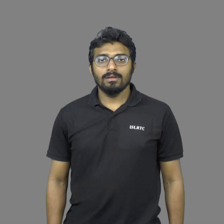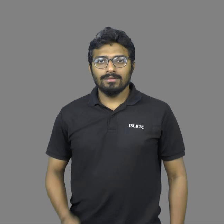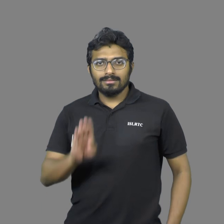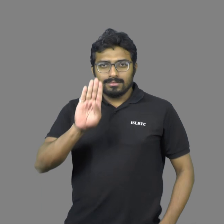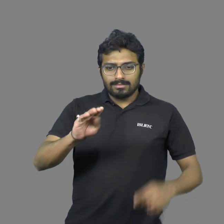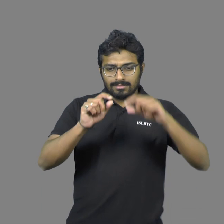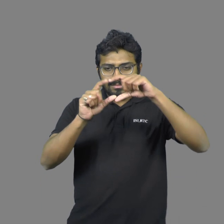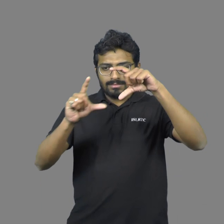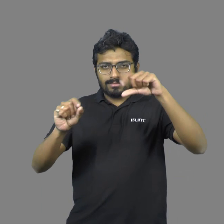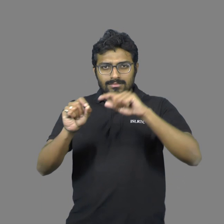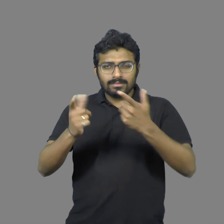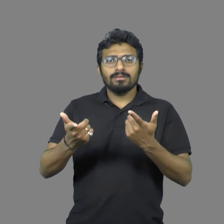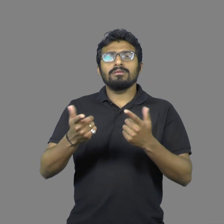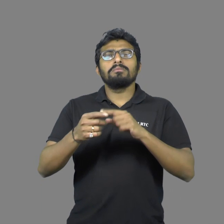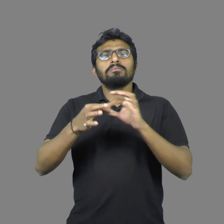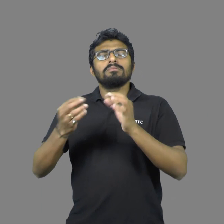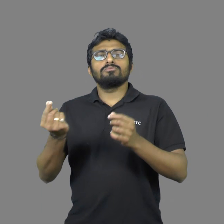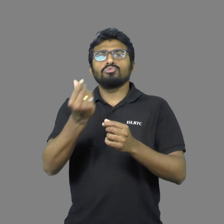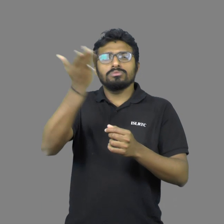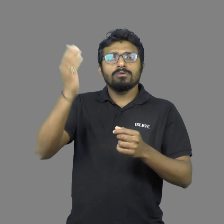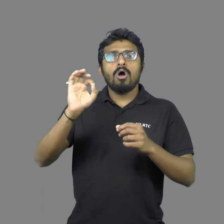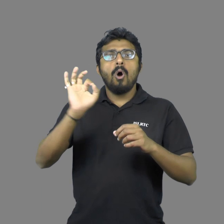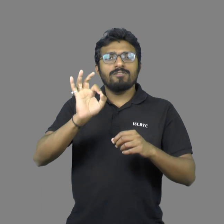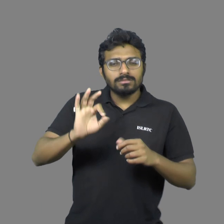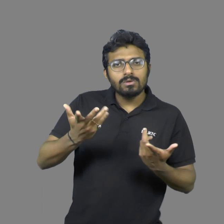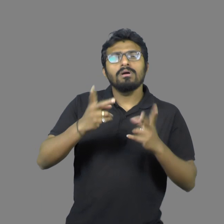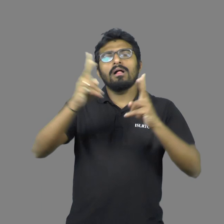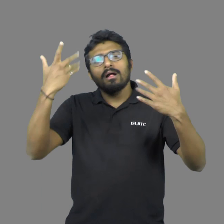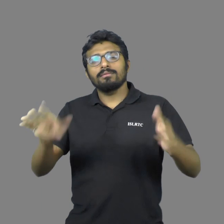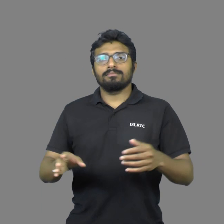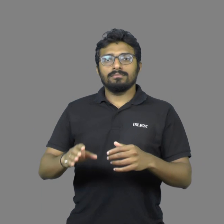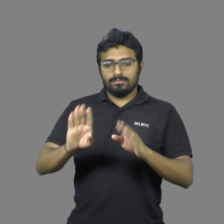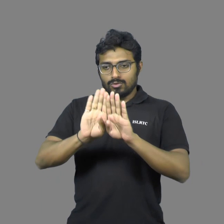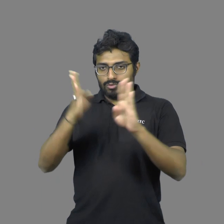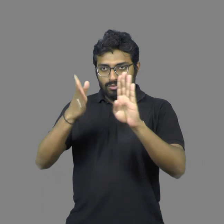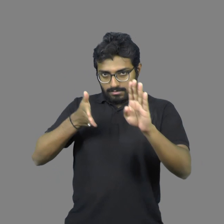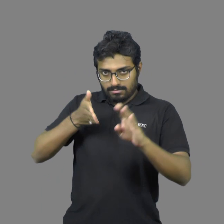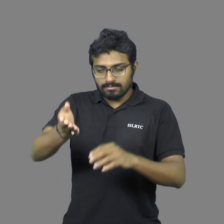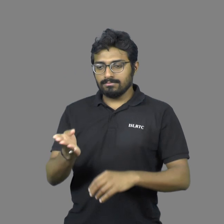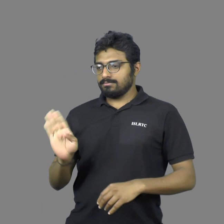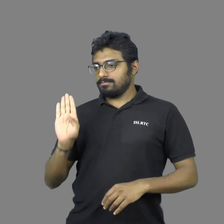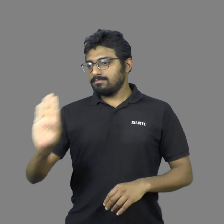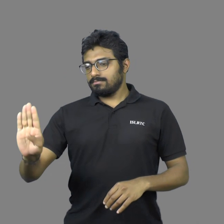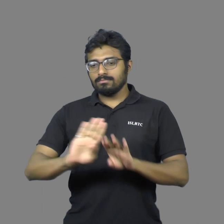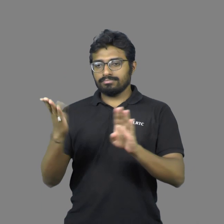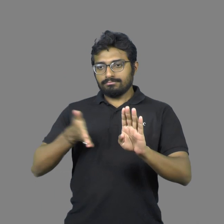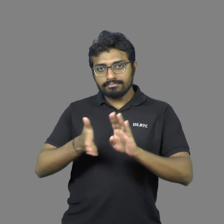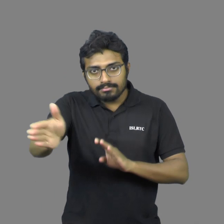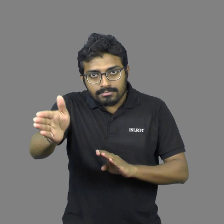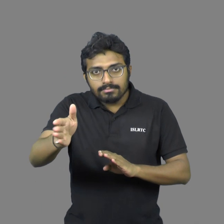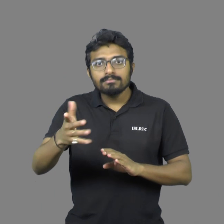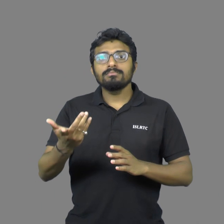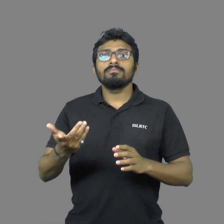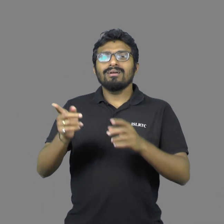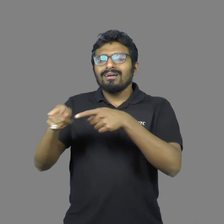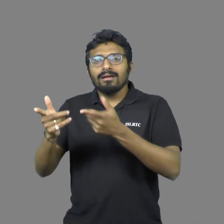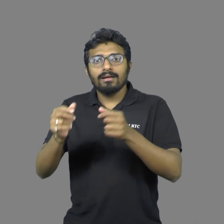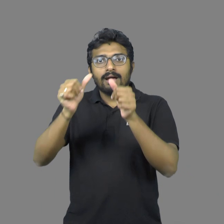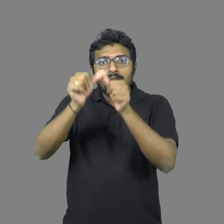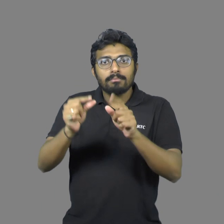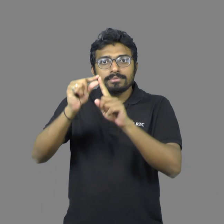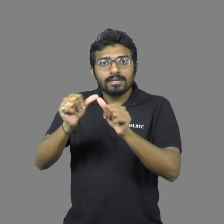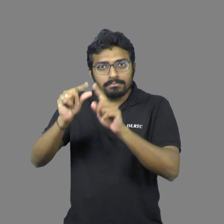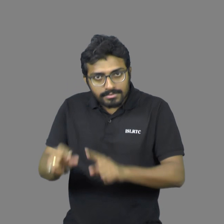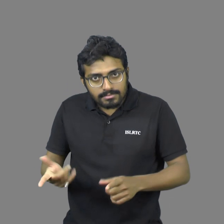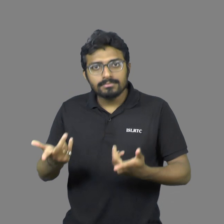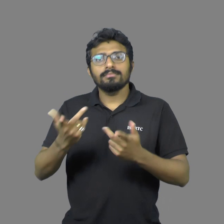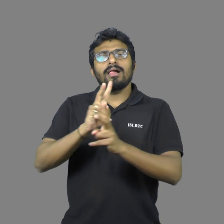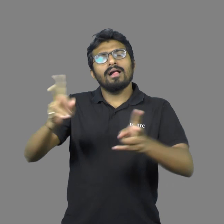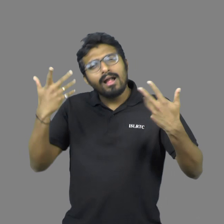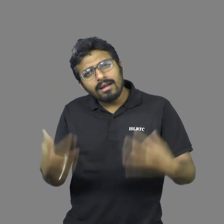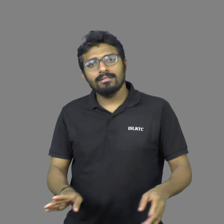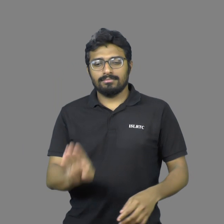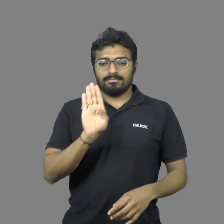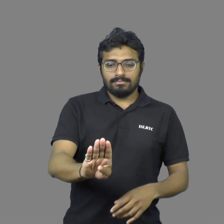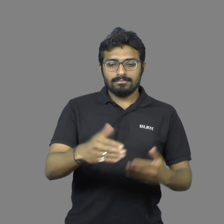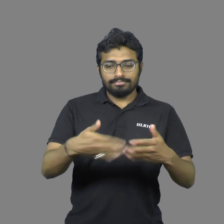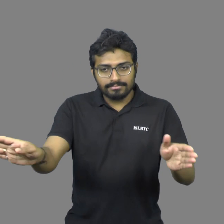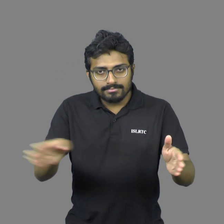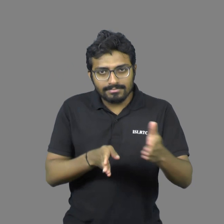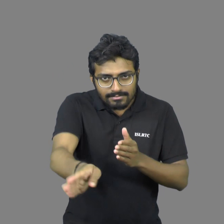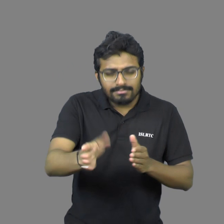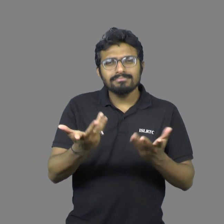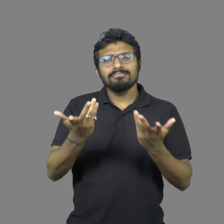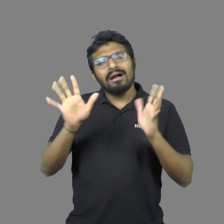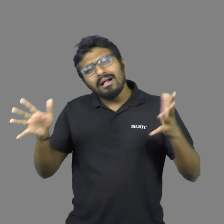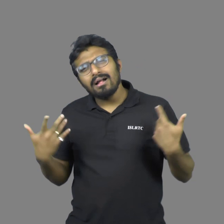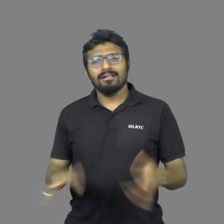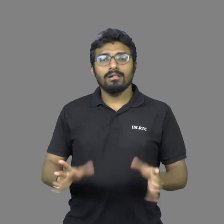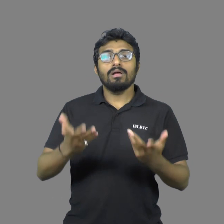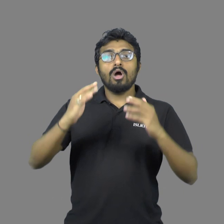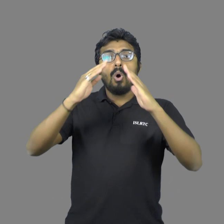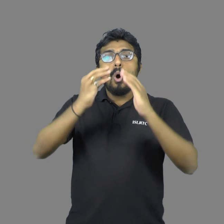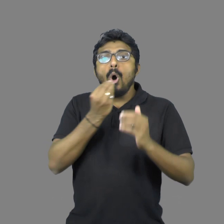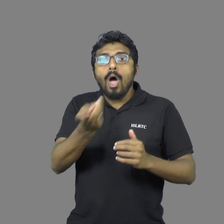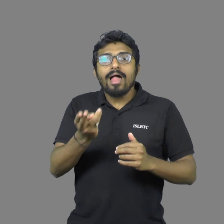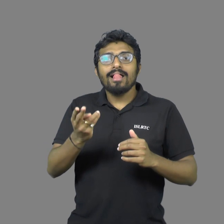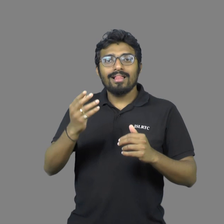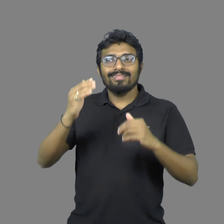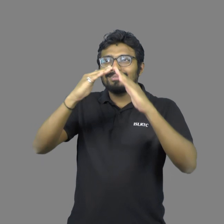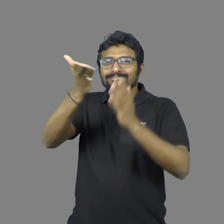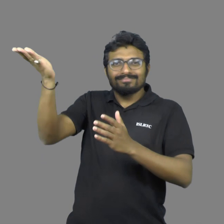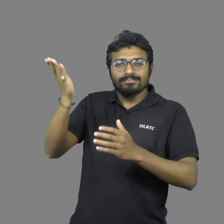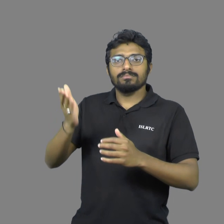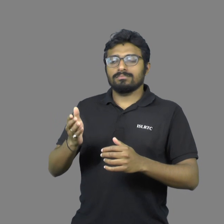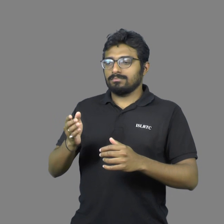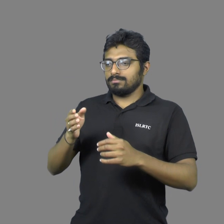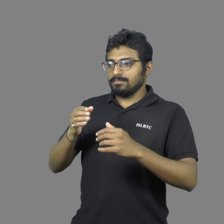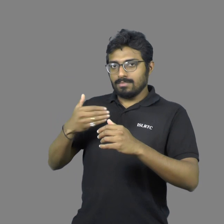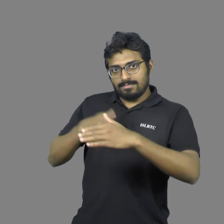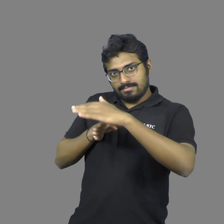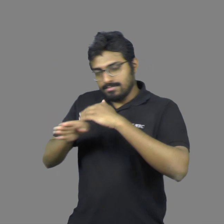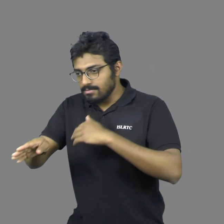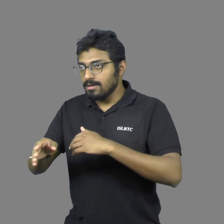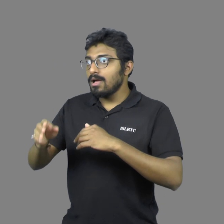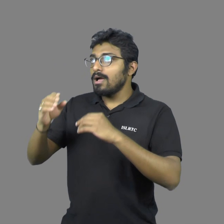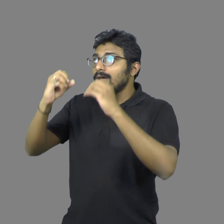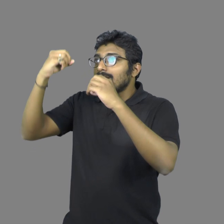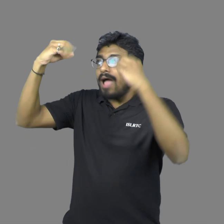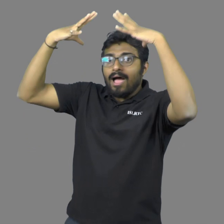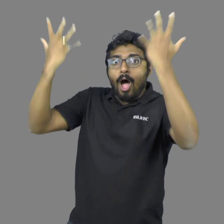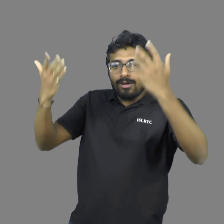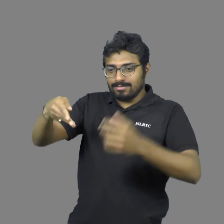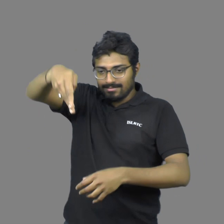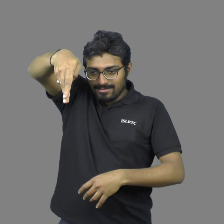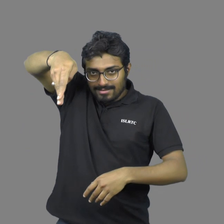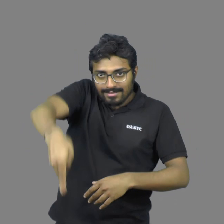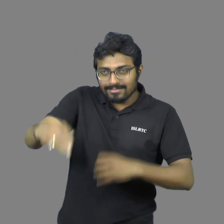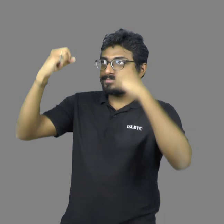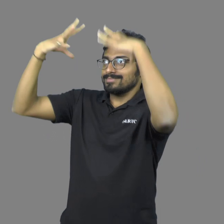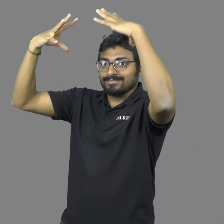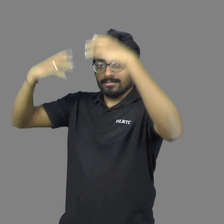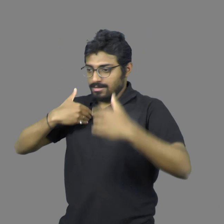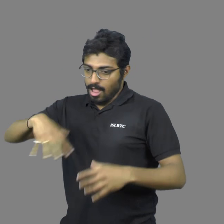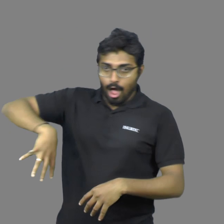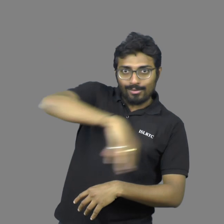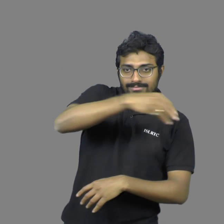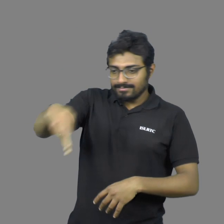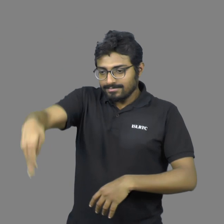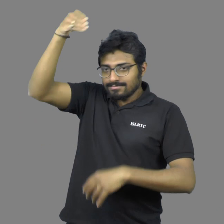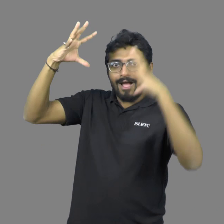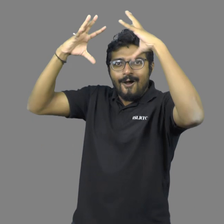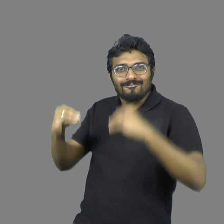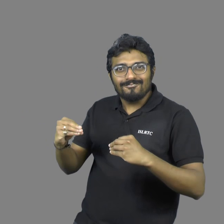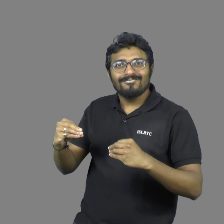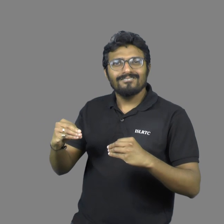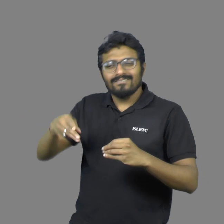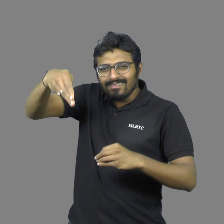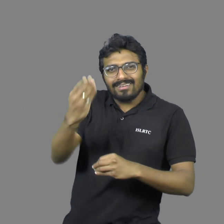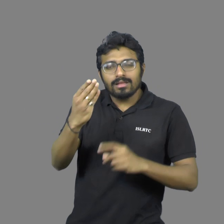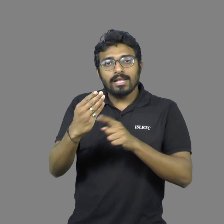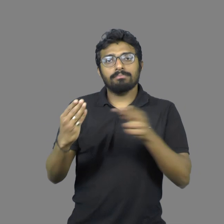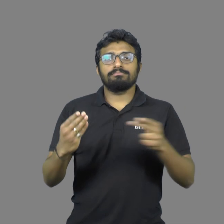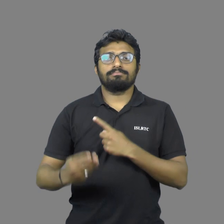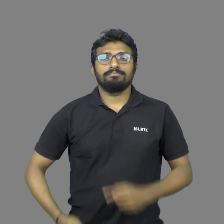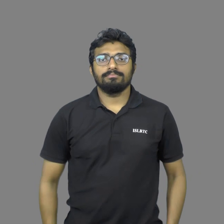Key Card